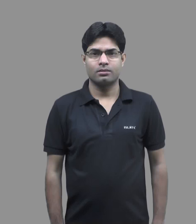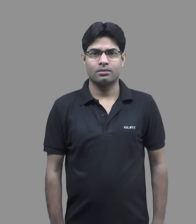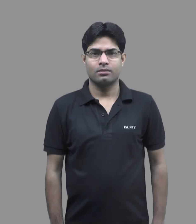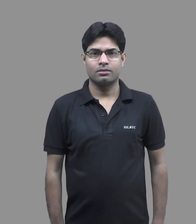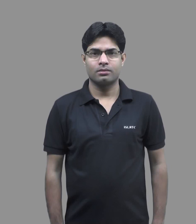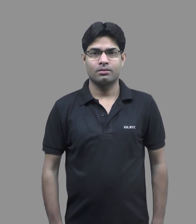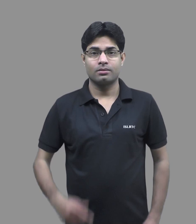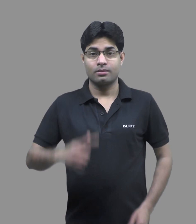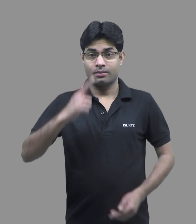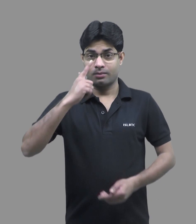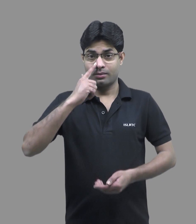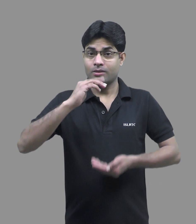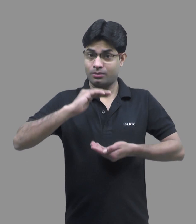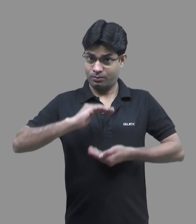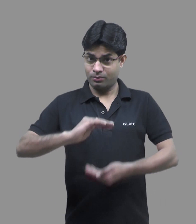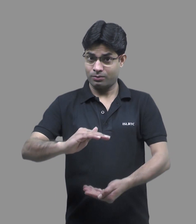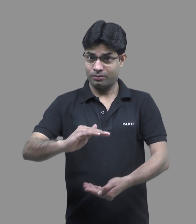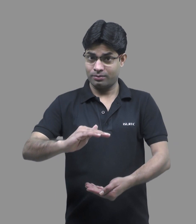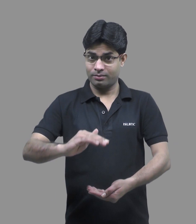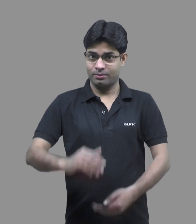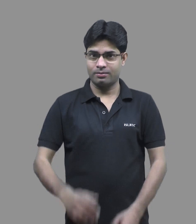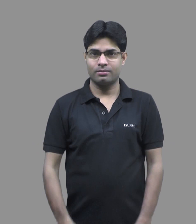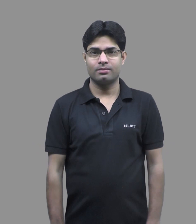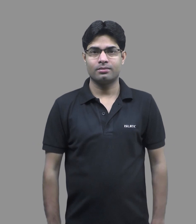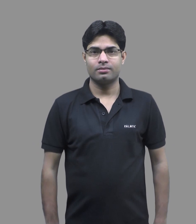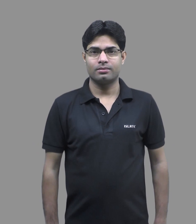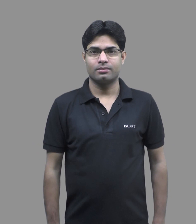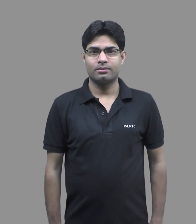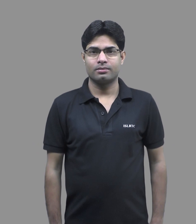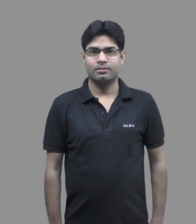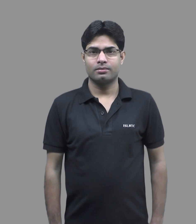Daughter